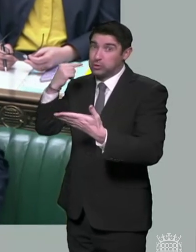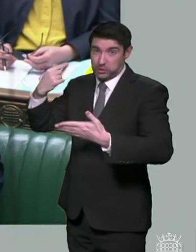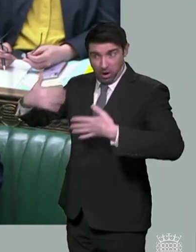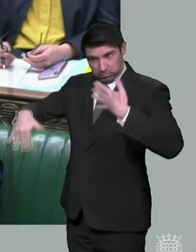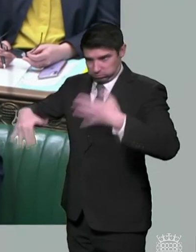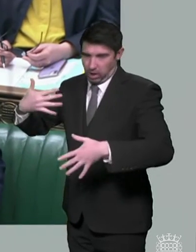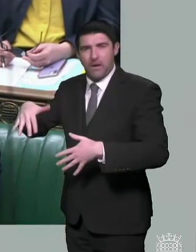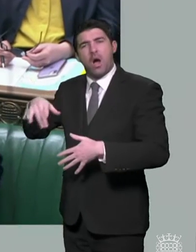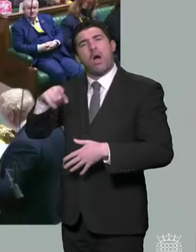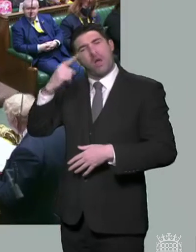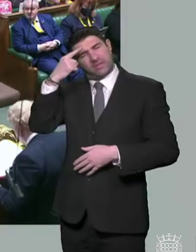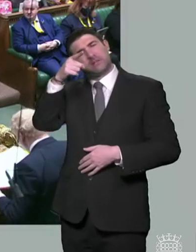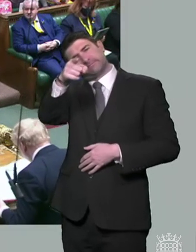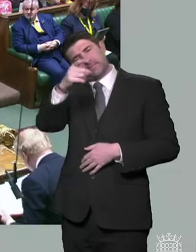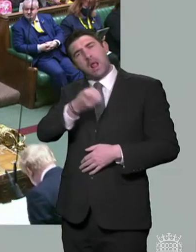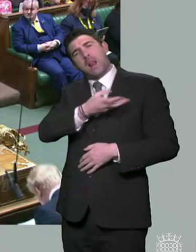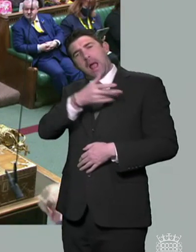I think he should acknowledge that.